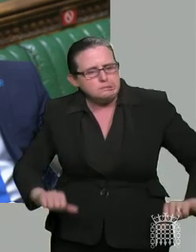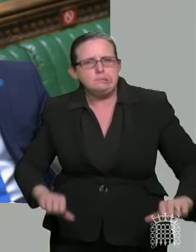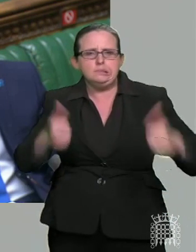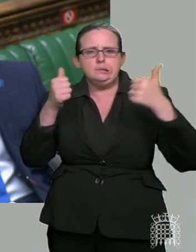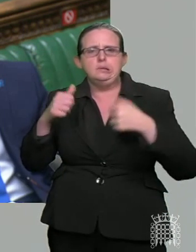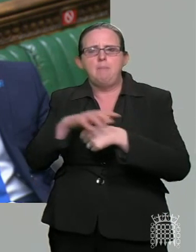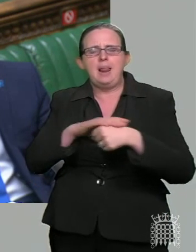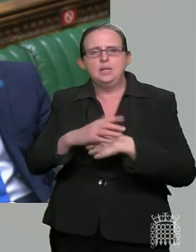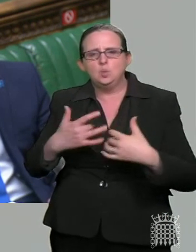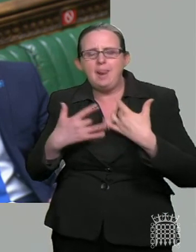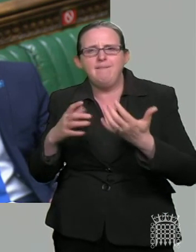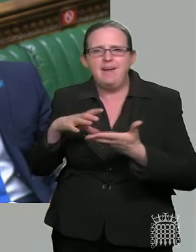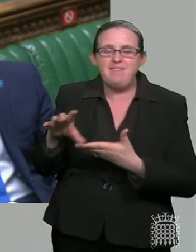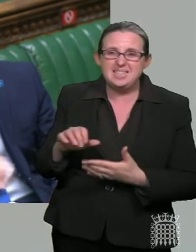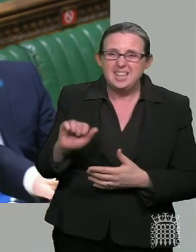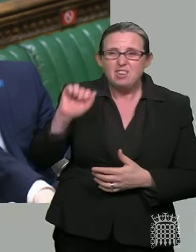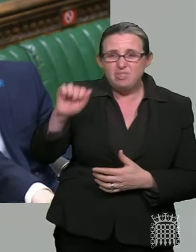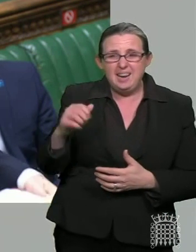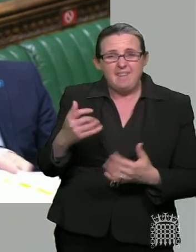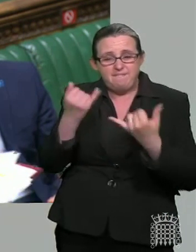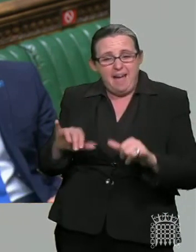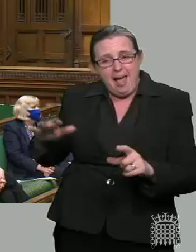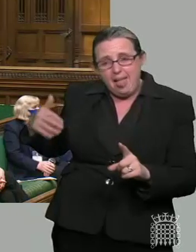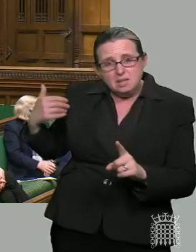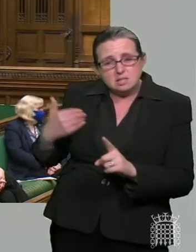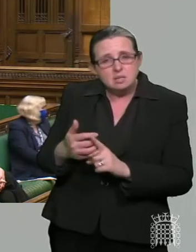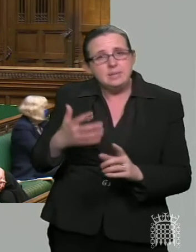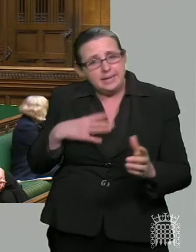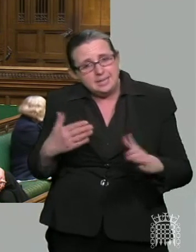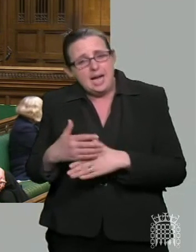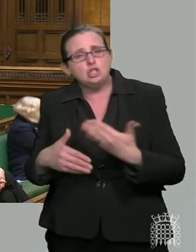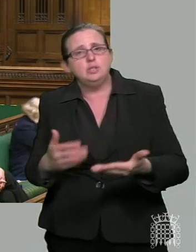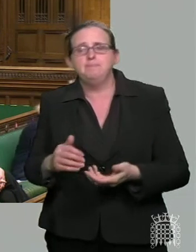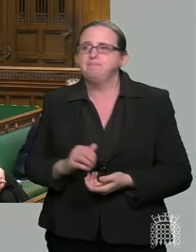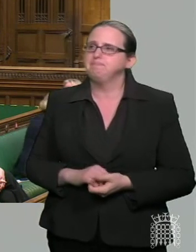That is the failing for which his Government are being held to account.